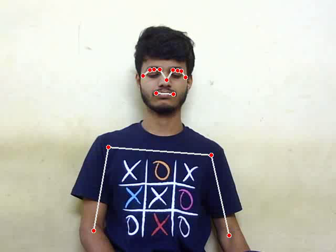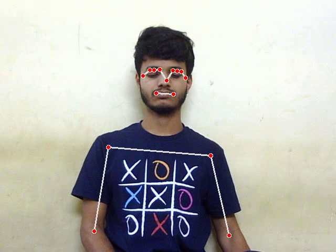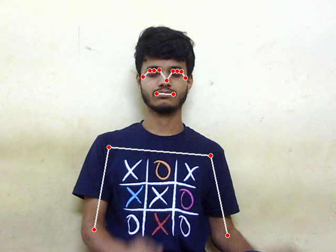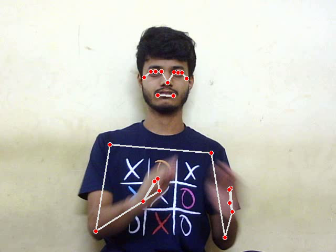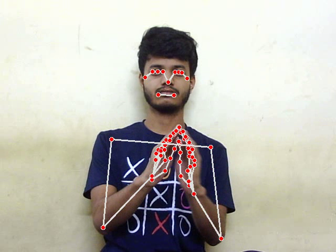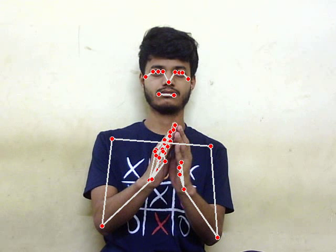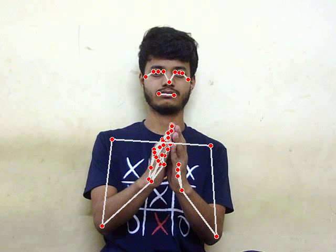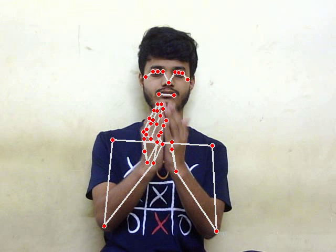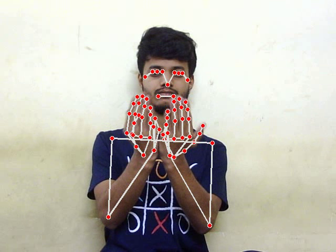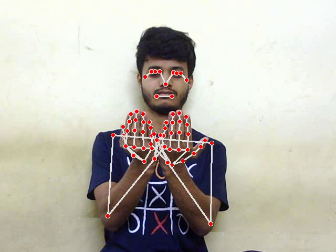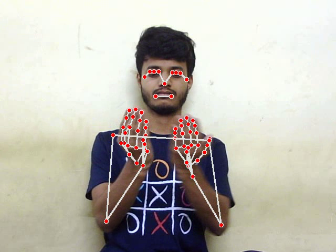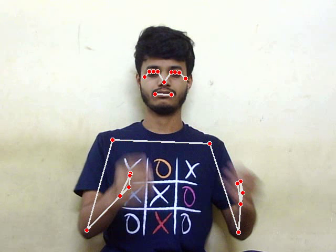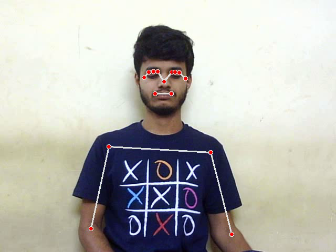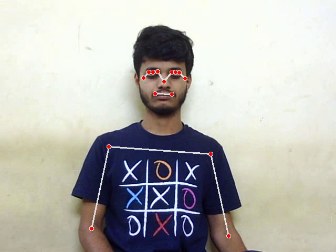book